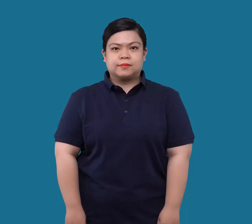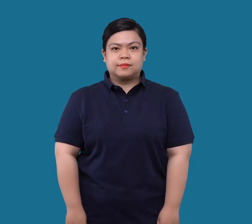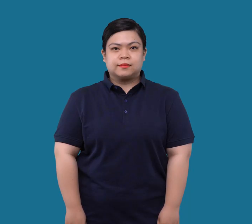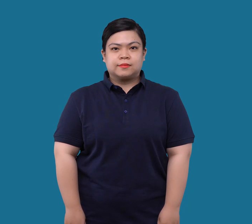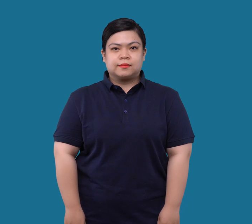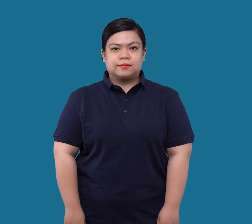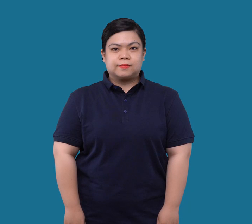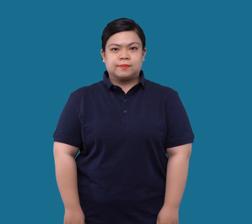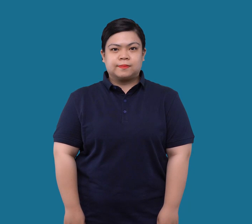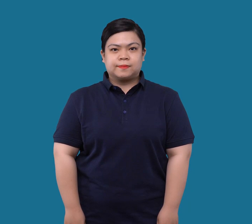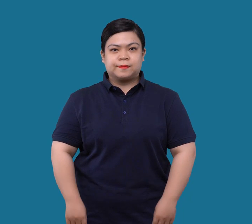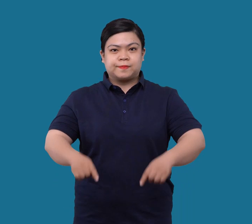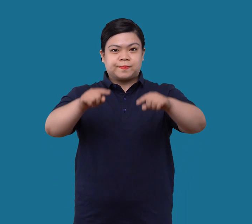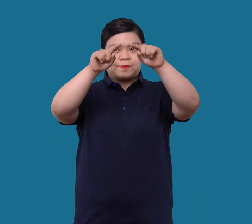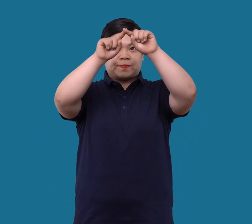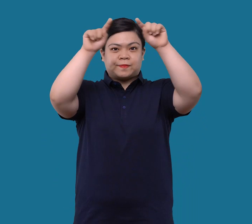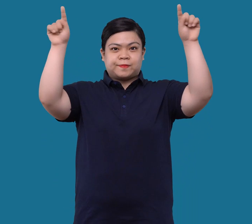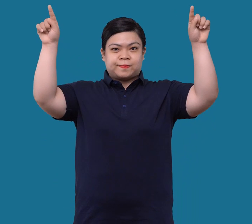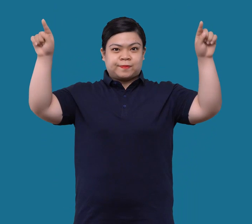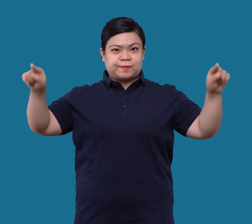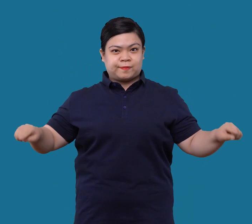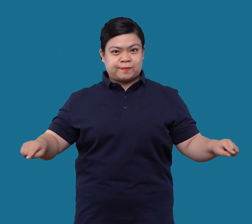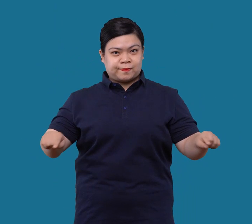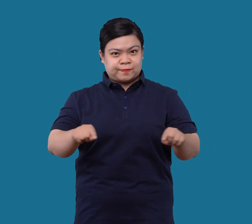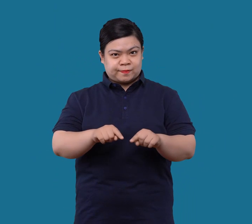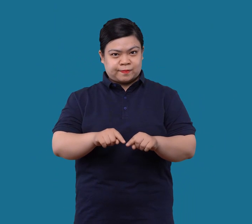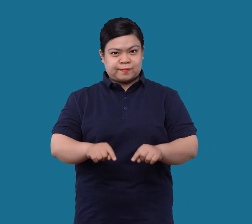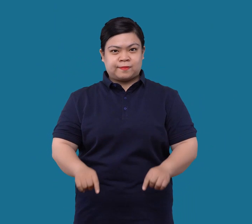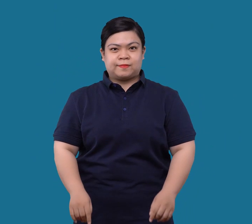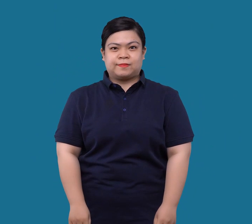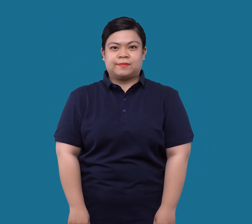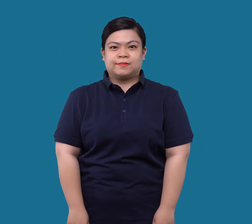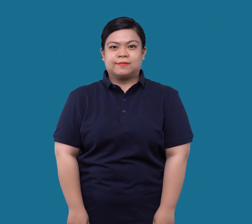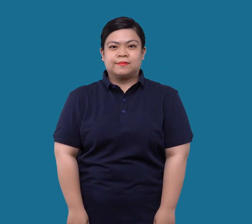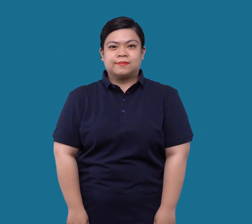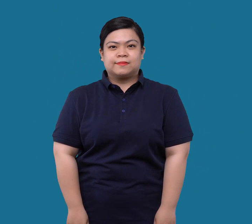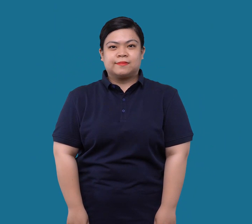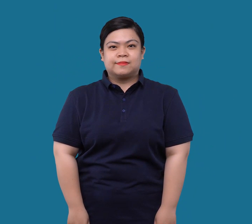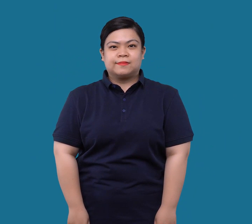bảng đen